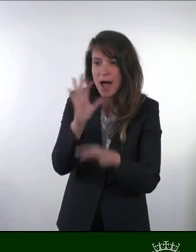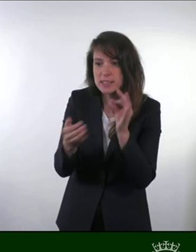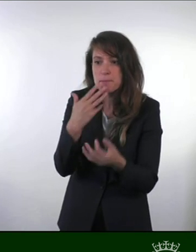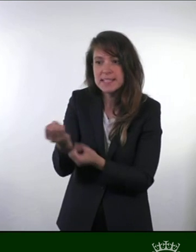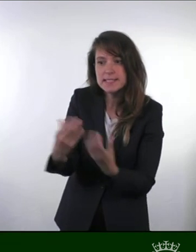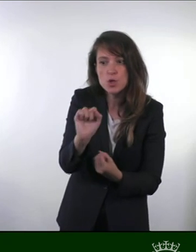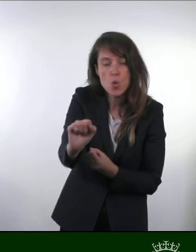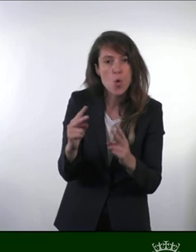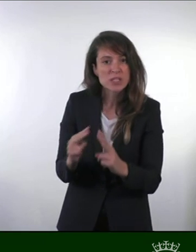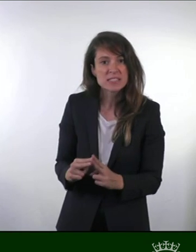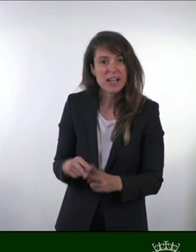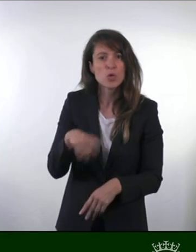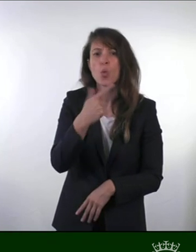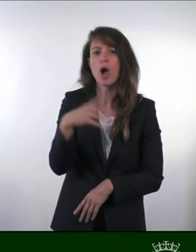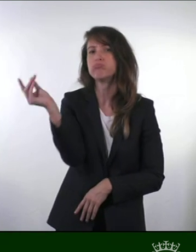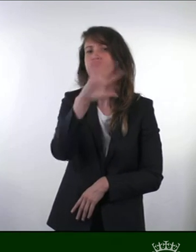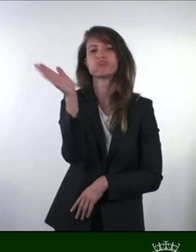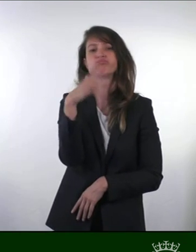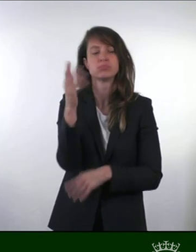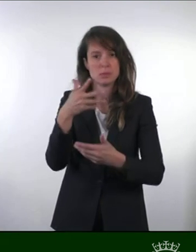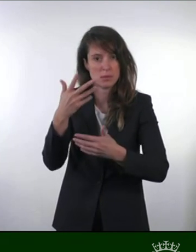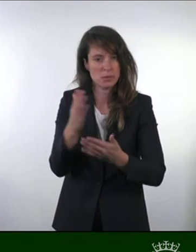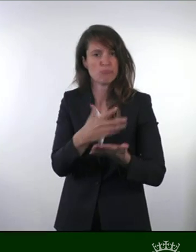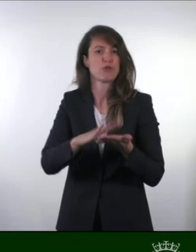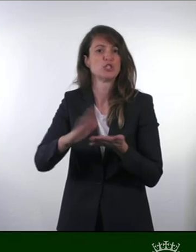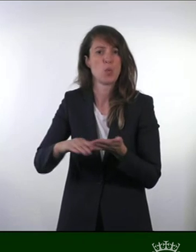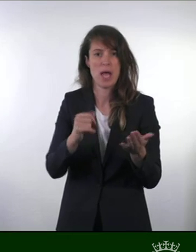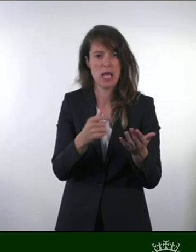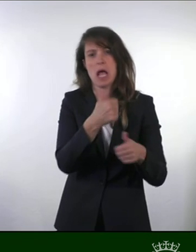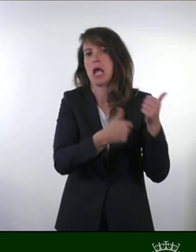He cannot just brush it away by referencing those that are contacted.